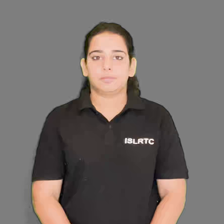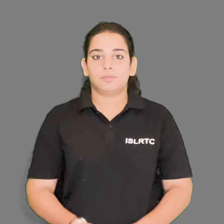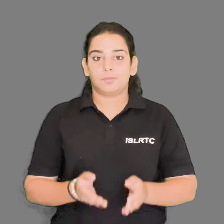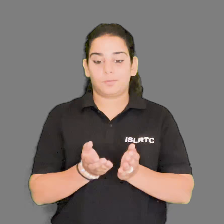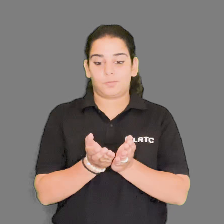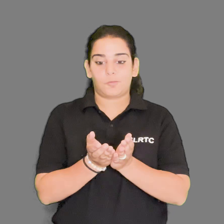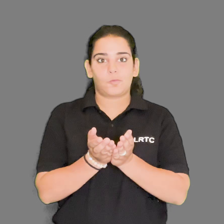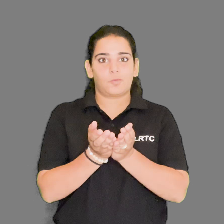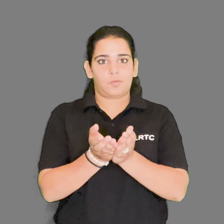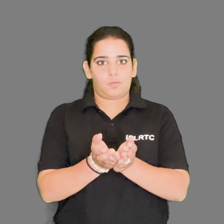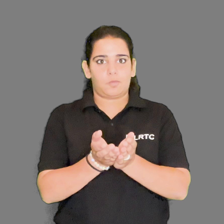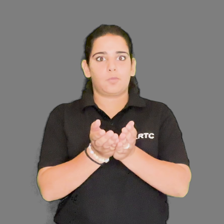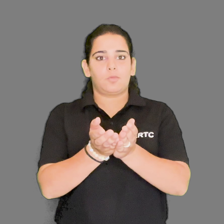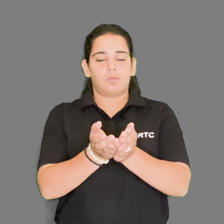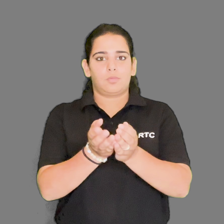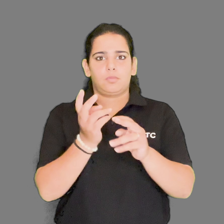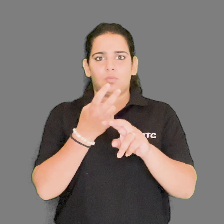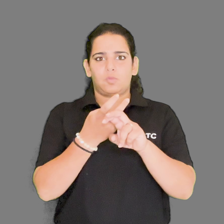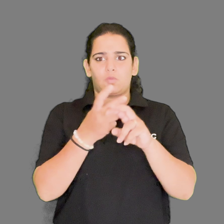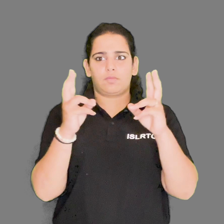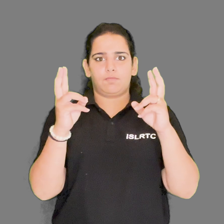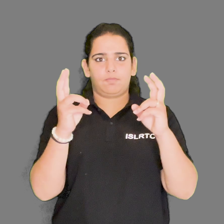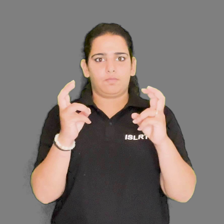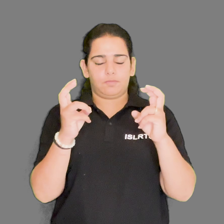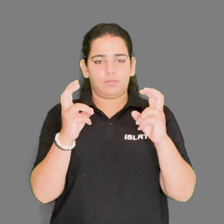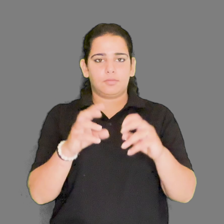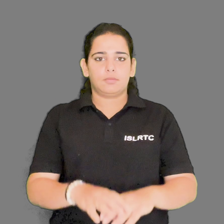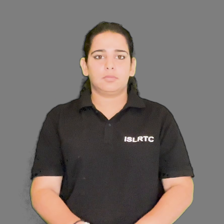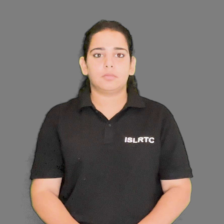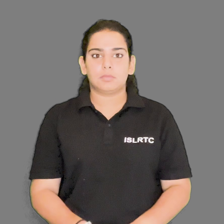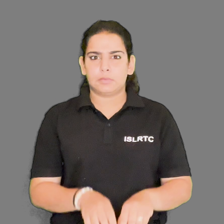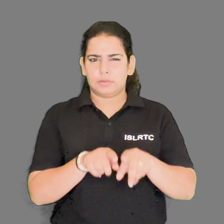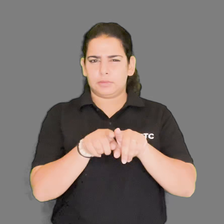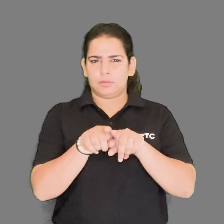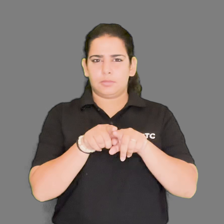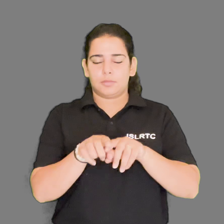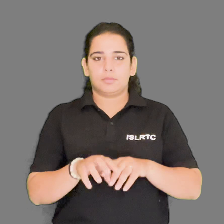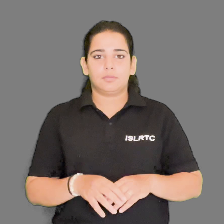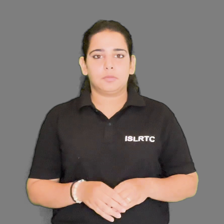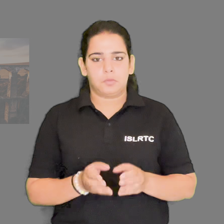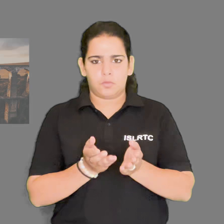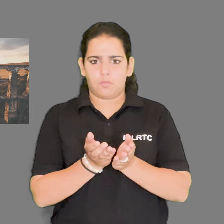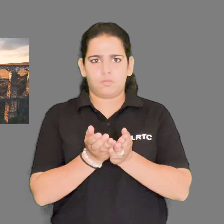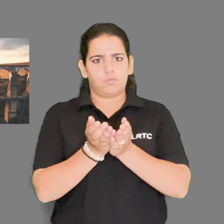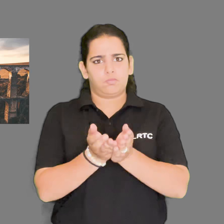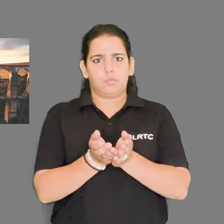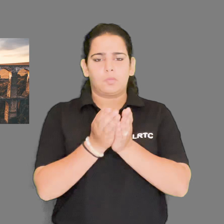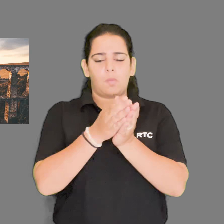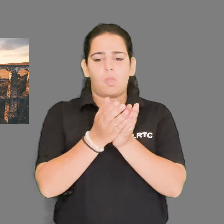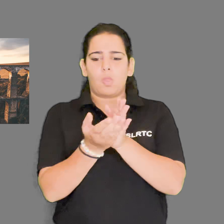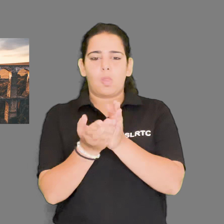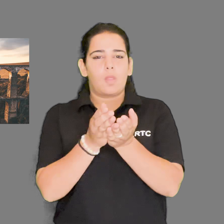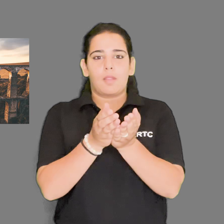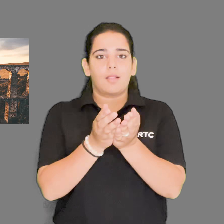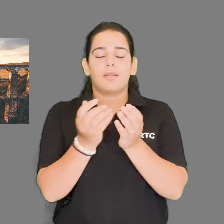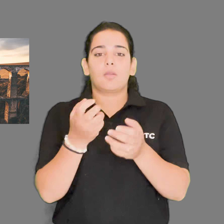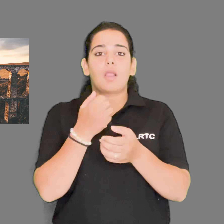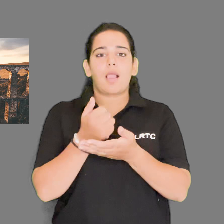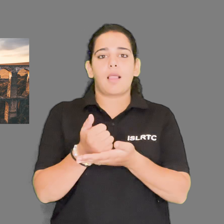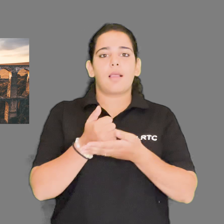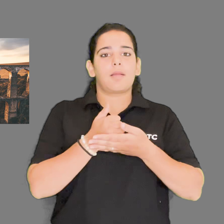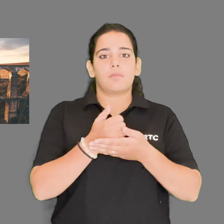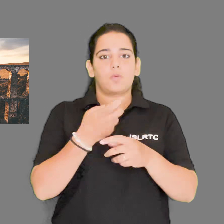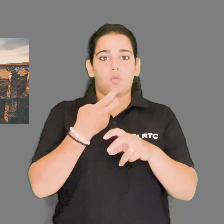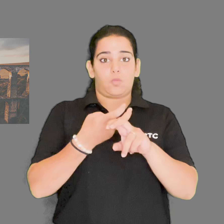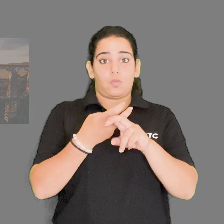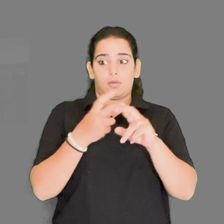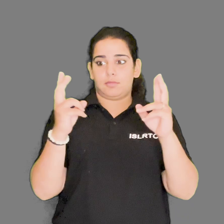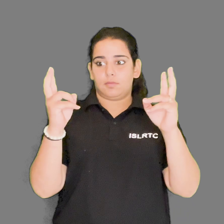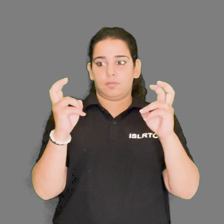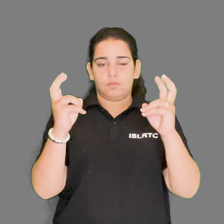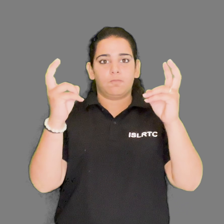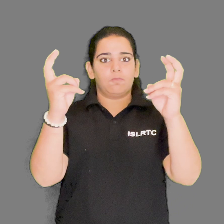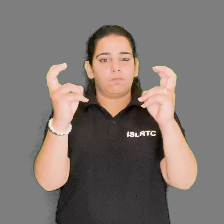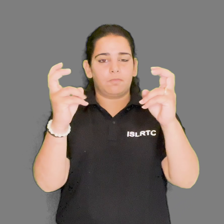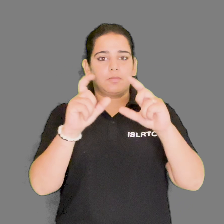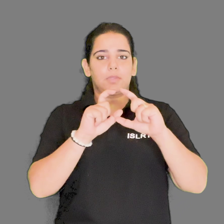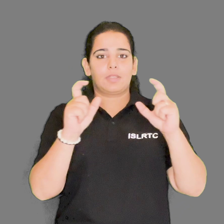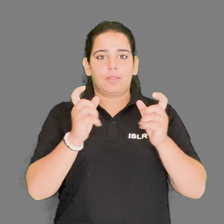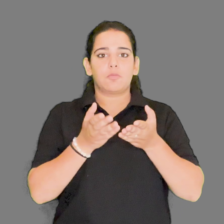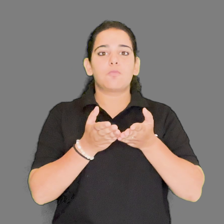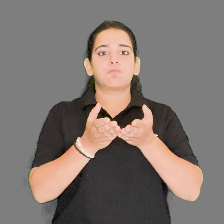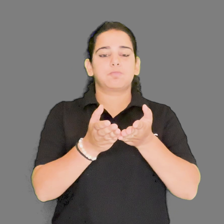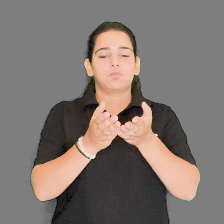Aqueduct A bridge-like structure designed to transport water across valleys or uneven terrain